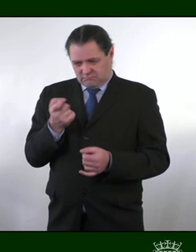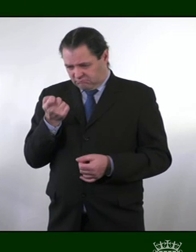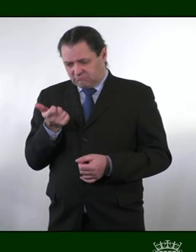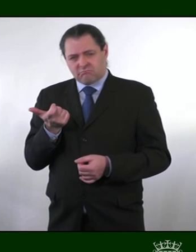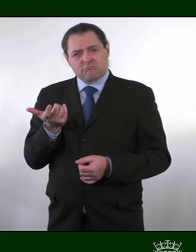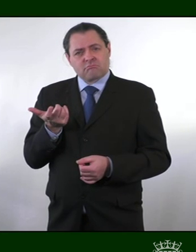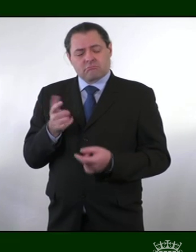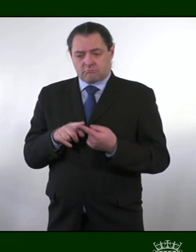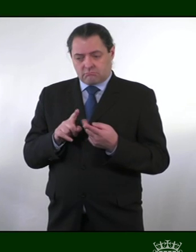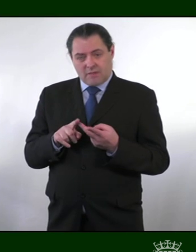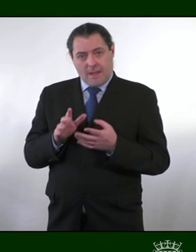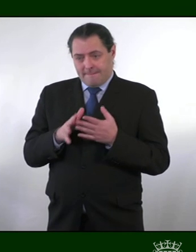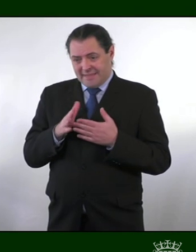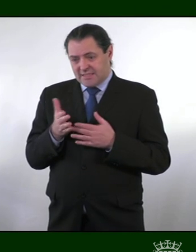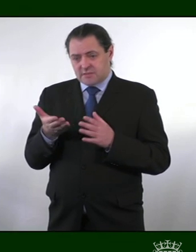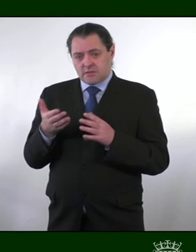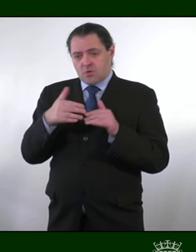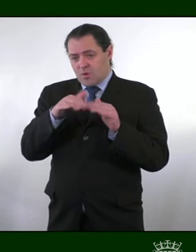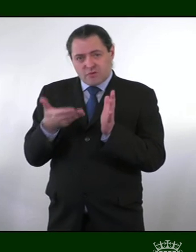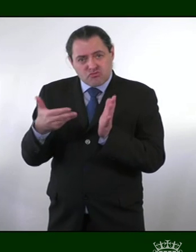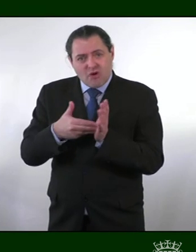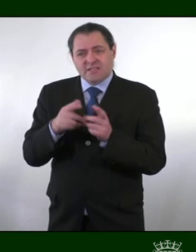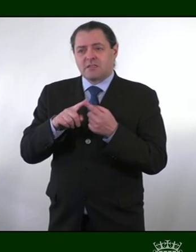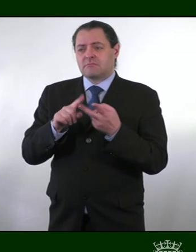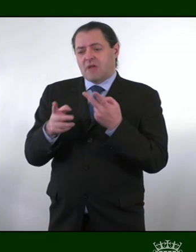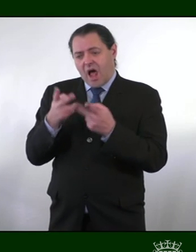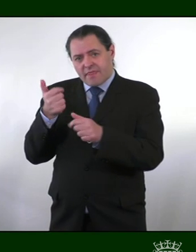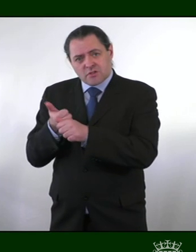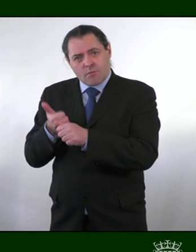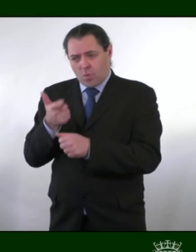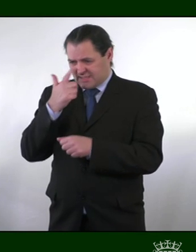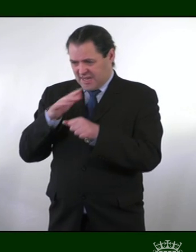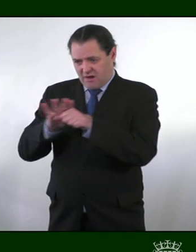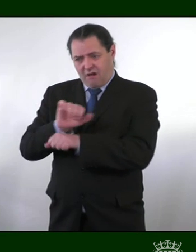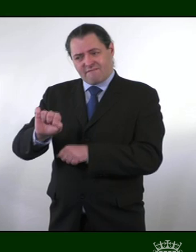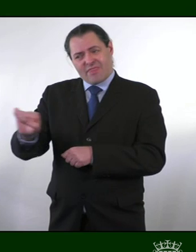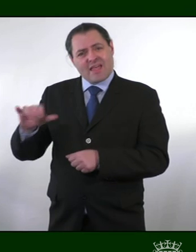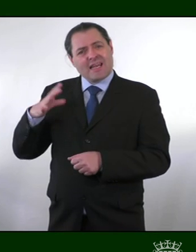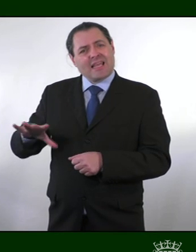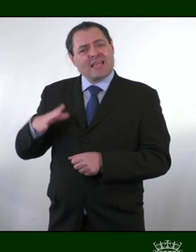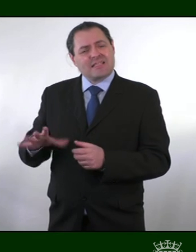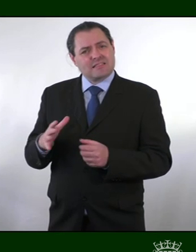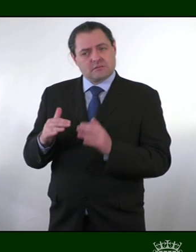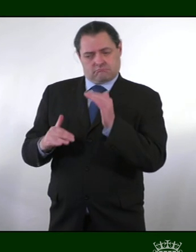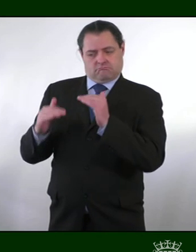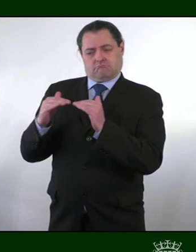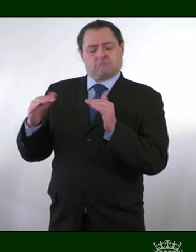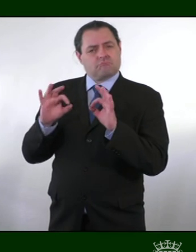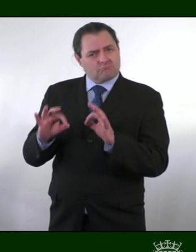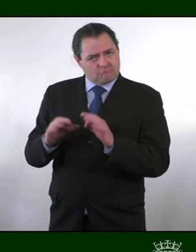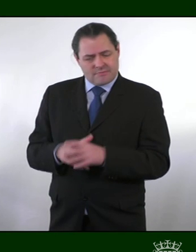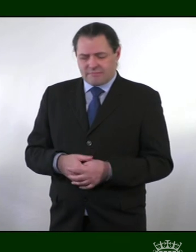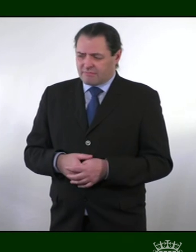At that level, the universal credit system and other support that we provide will be significant in making up the difference.